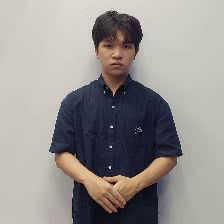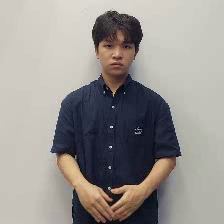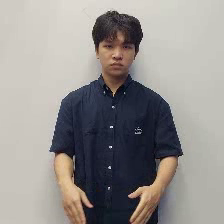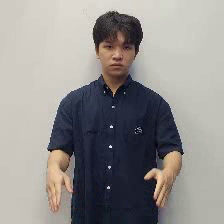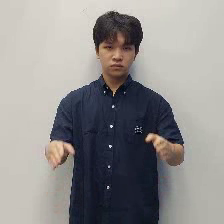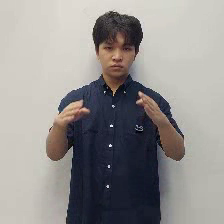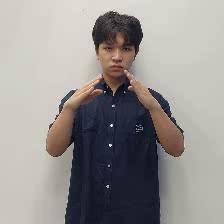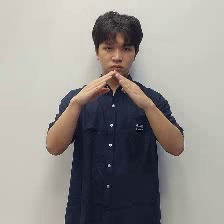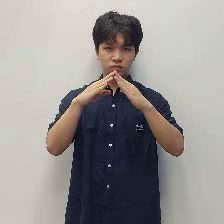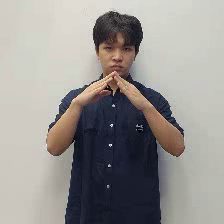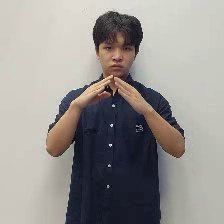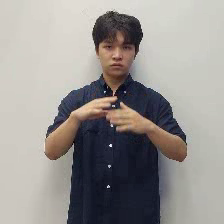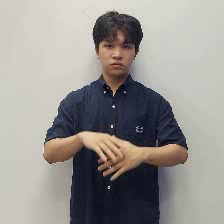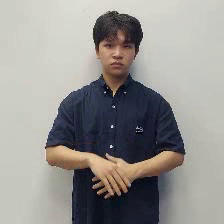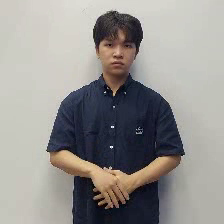Nhà